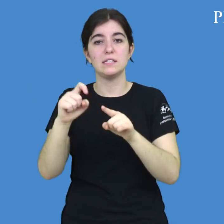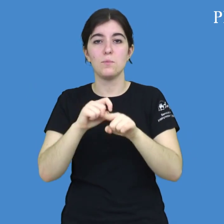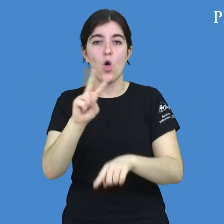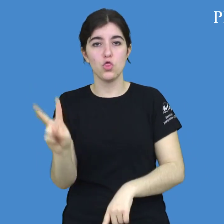tipo